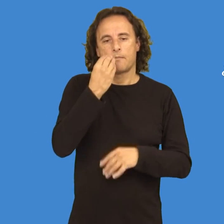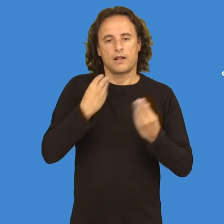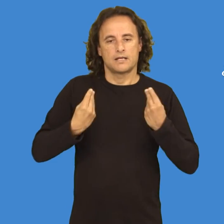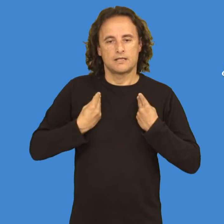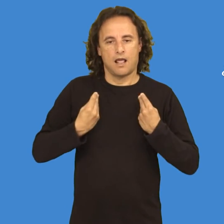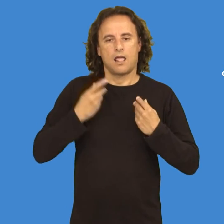vivir